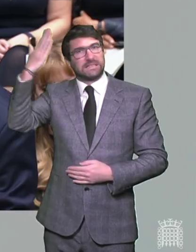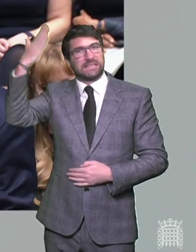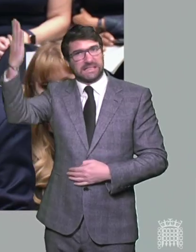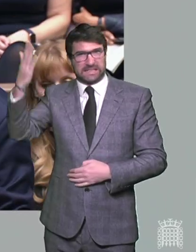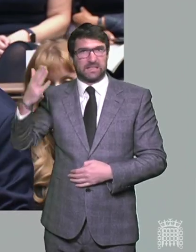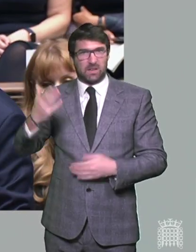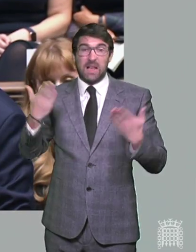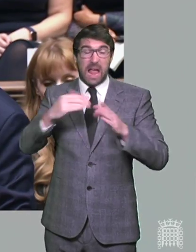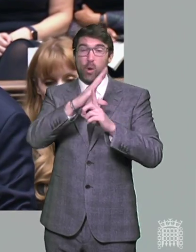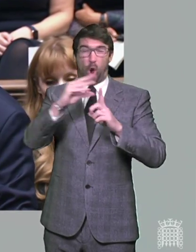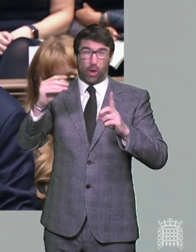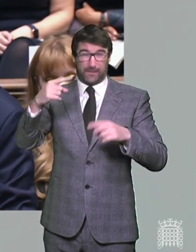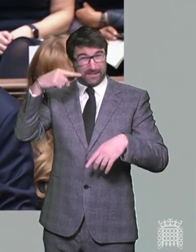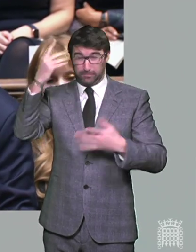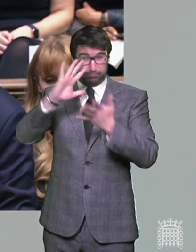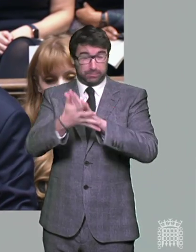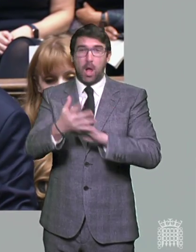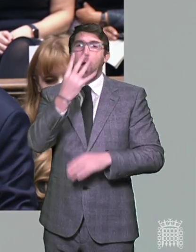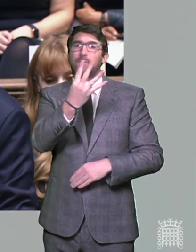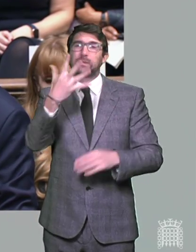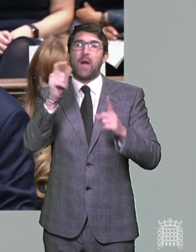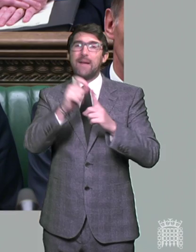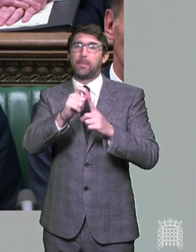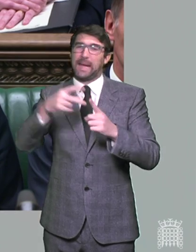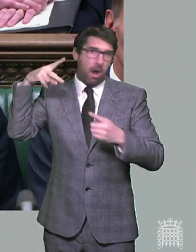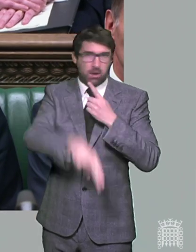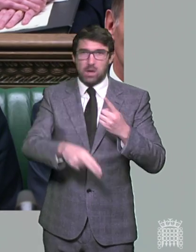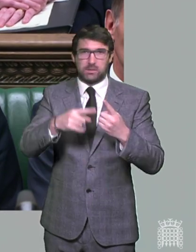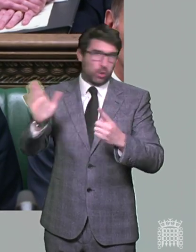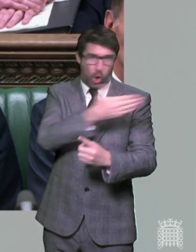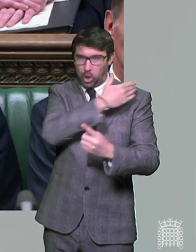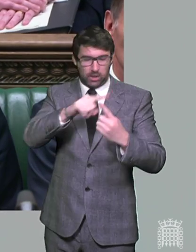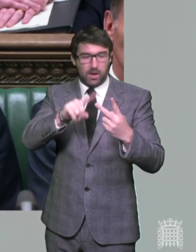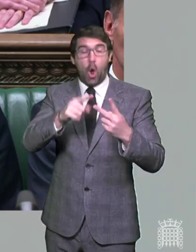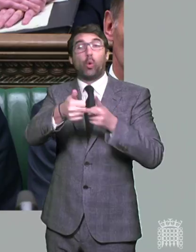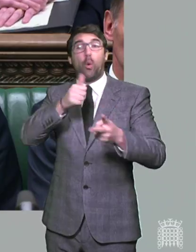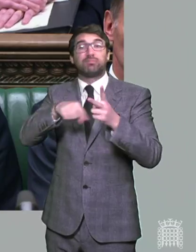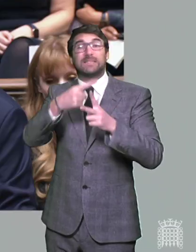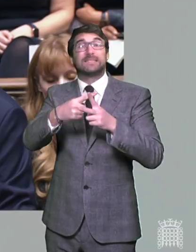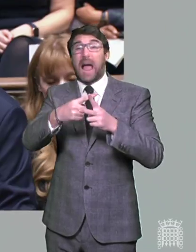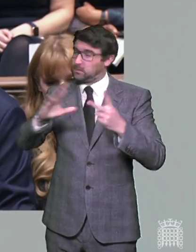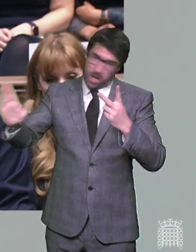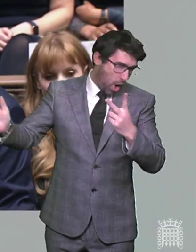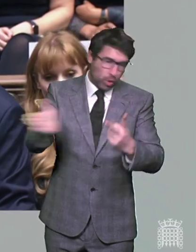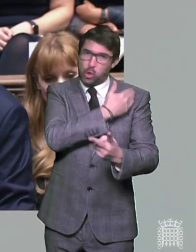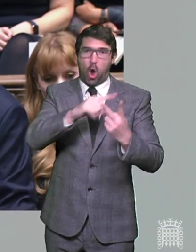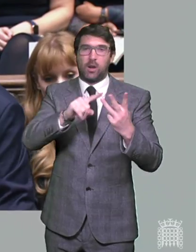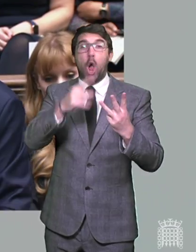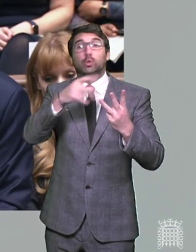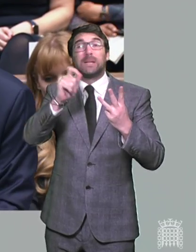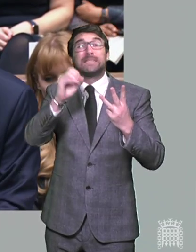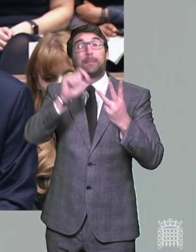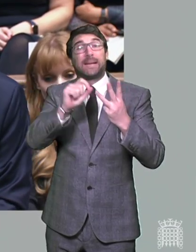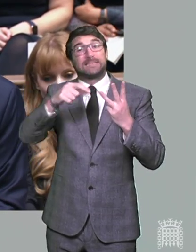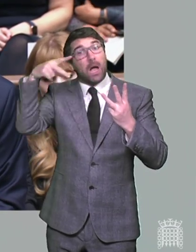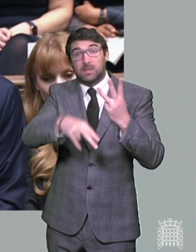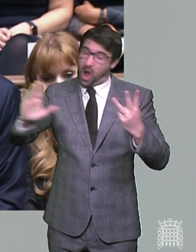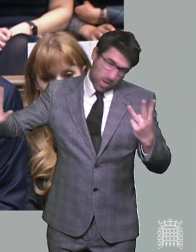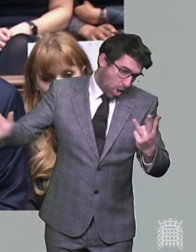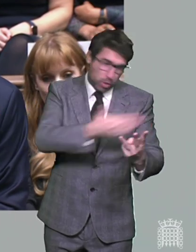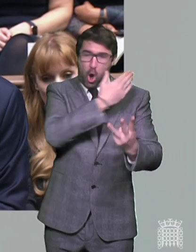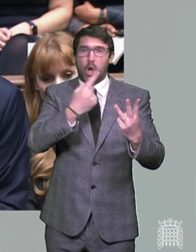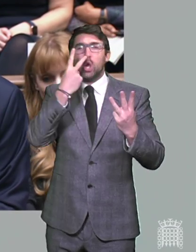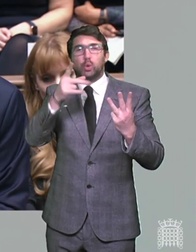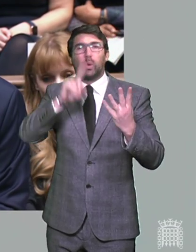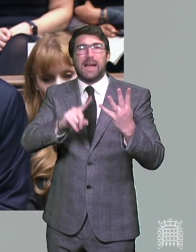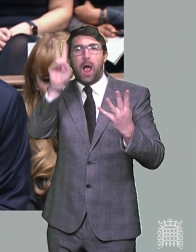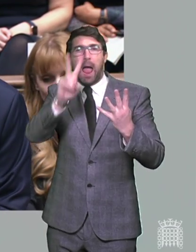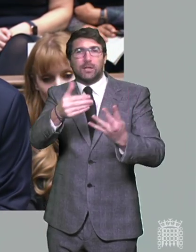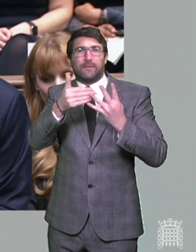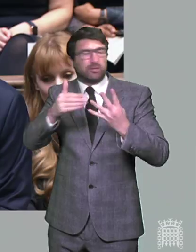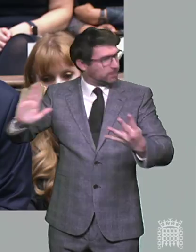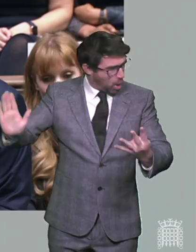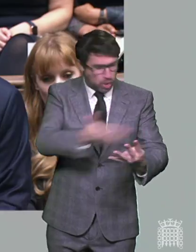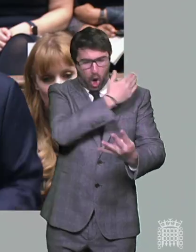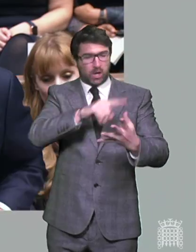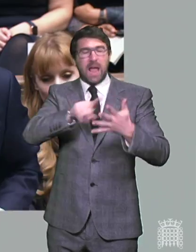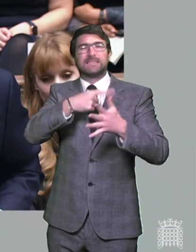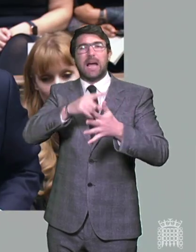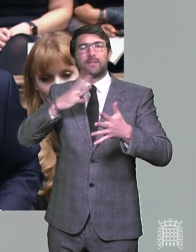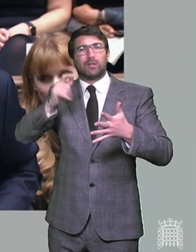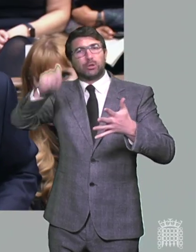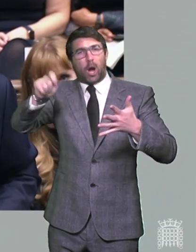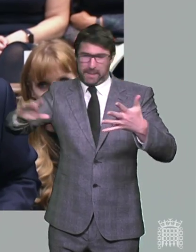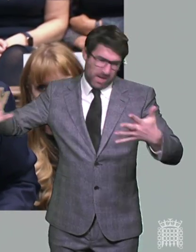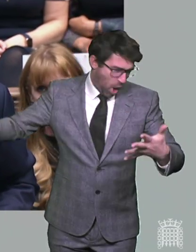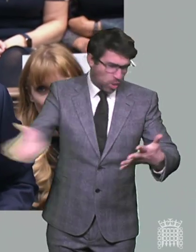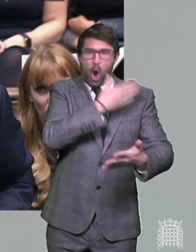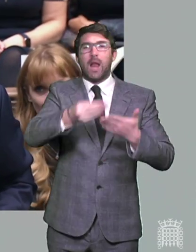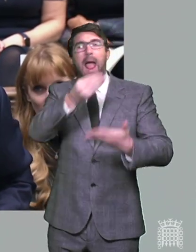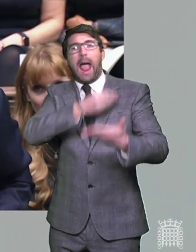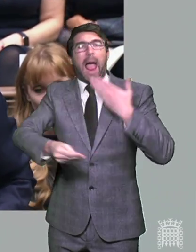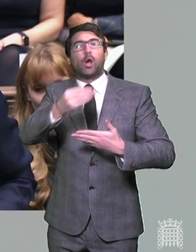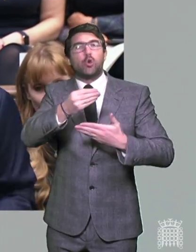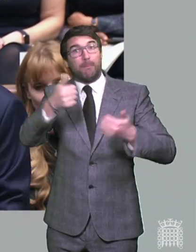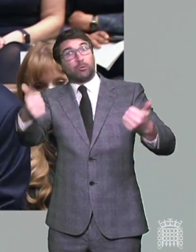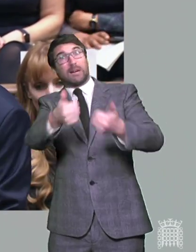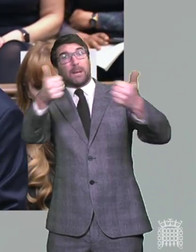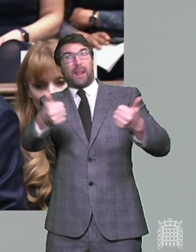I have the list here: 45p tax cut—gone; corporation tax cut—gone; 20p tax cut—gone; two-year energy freeze—gone; tax-free shopping—gone; economic credibility—gone.